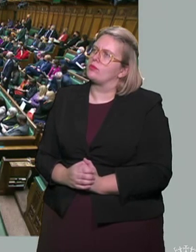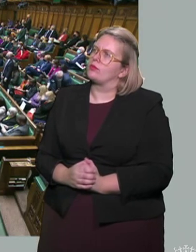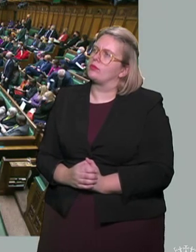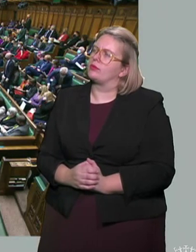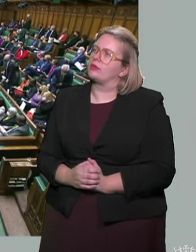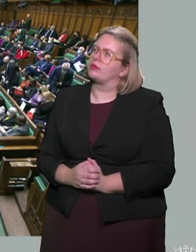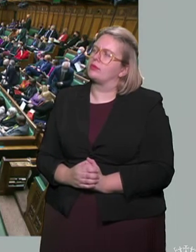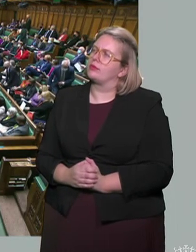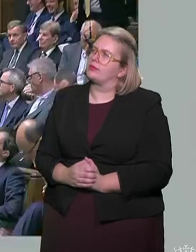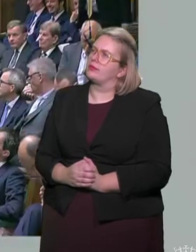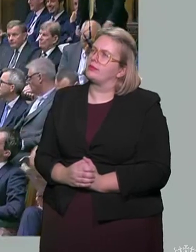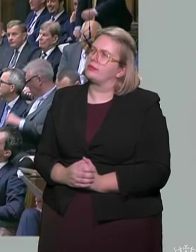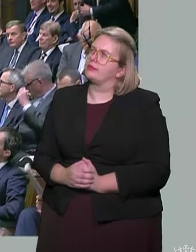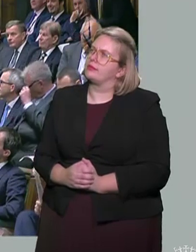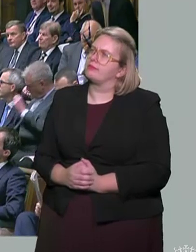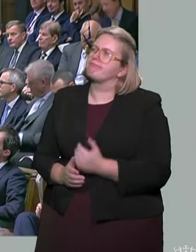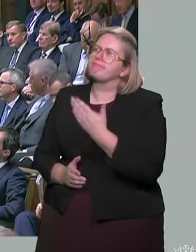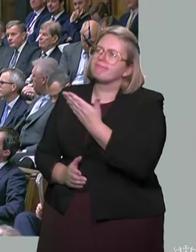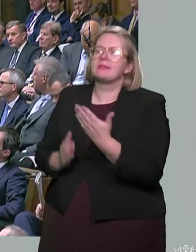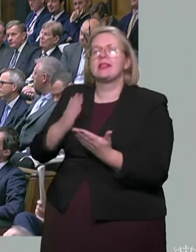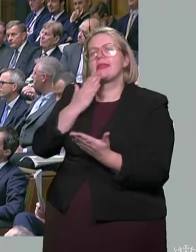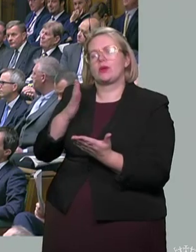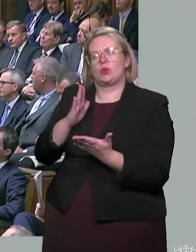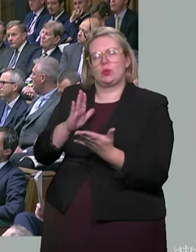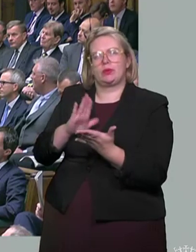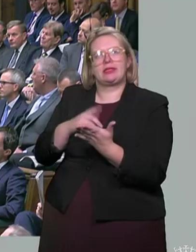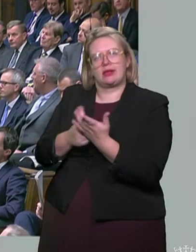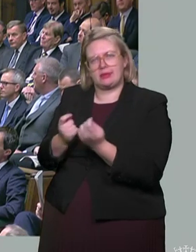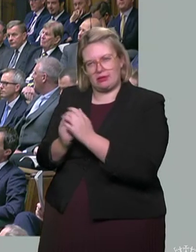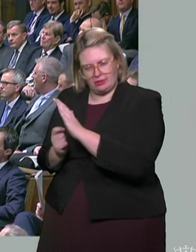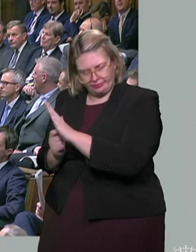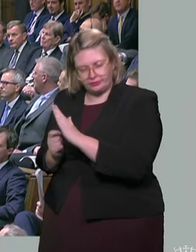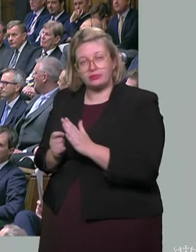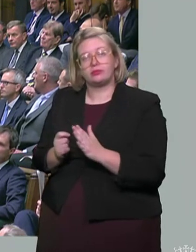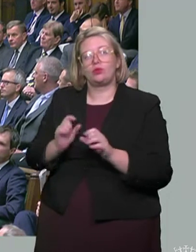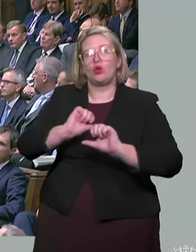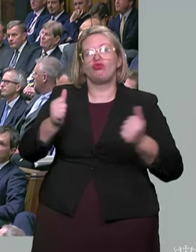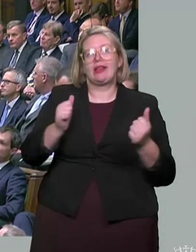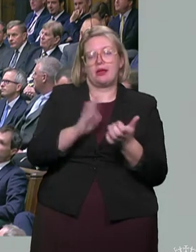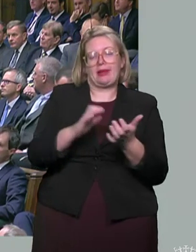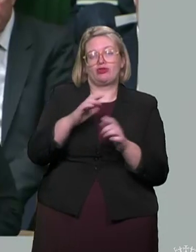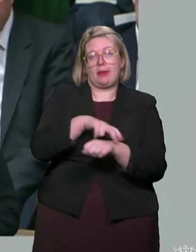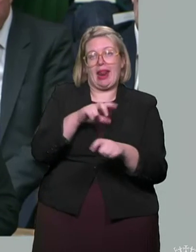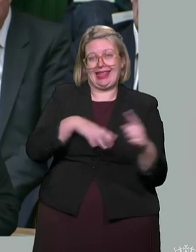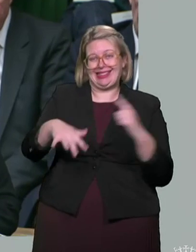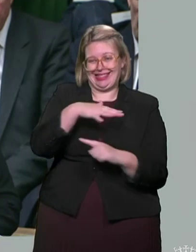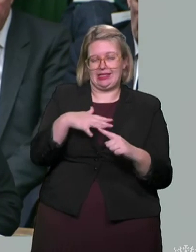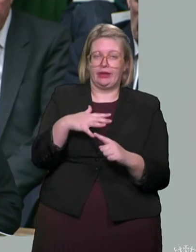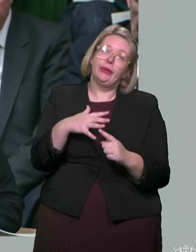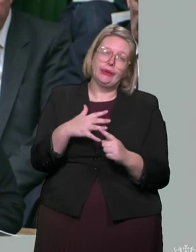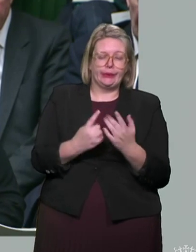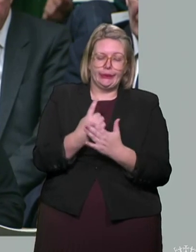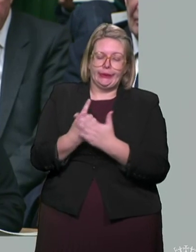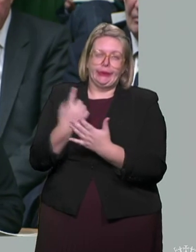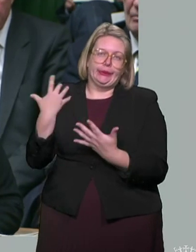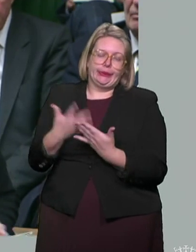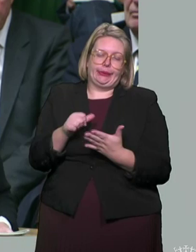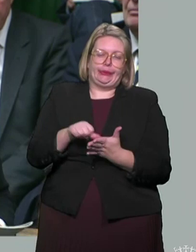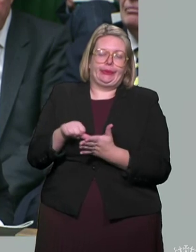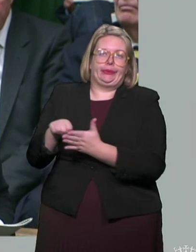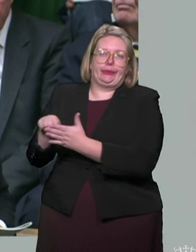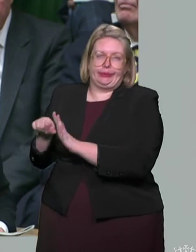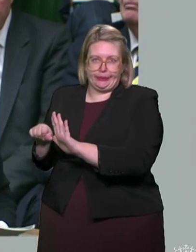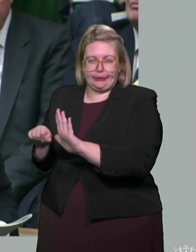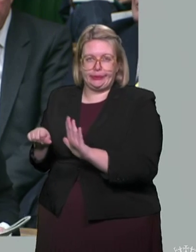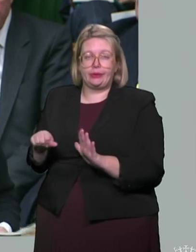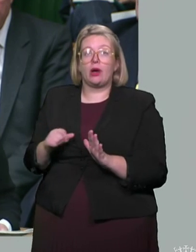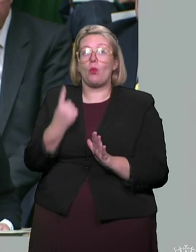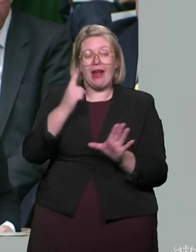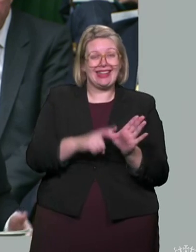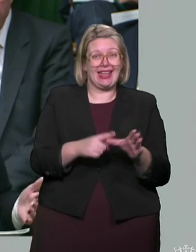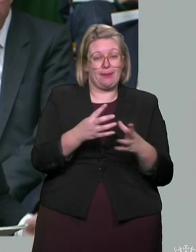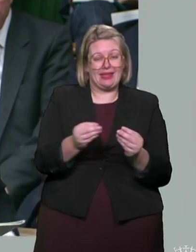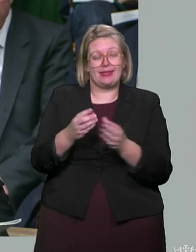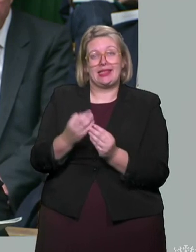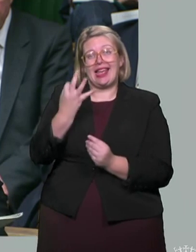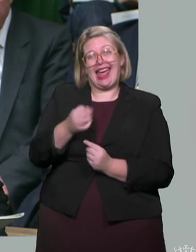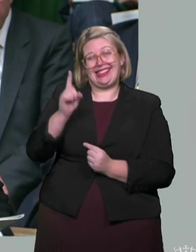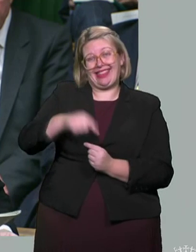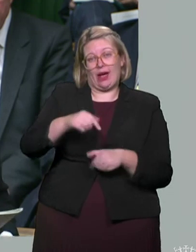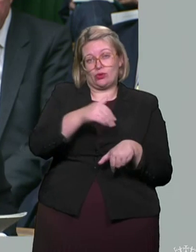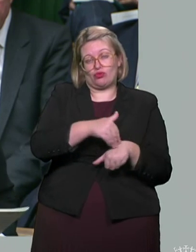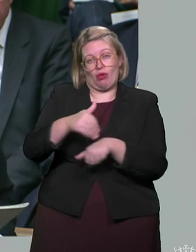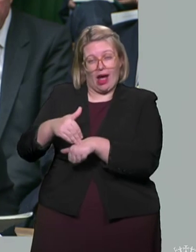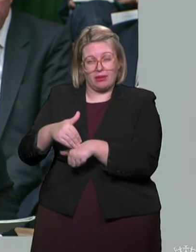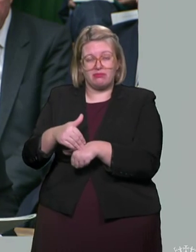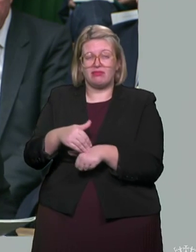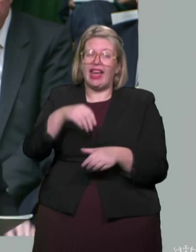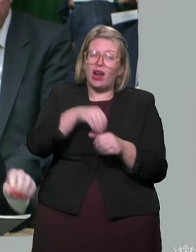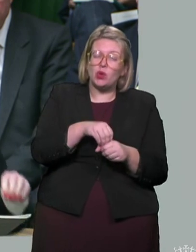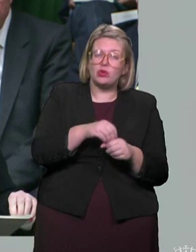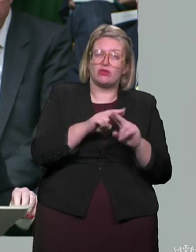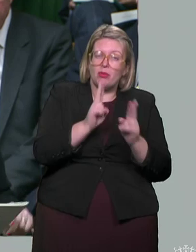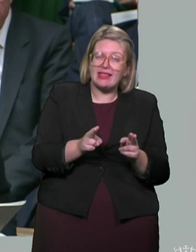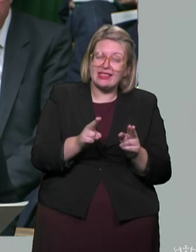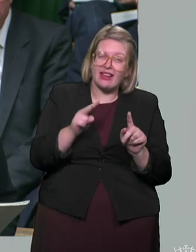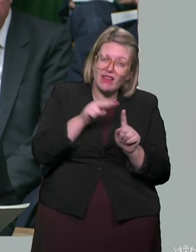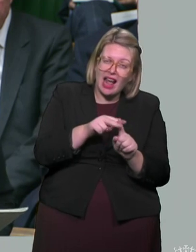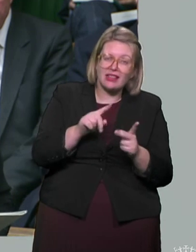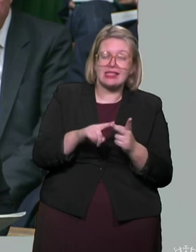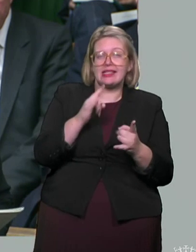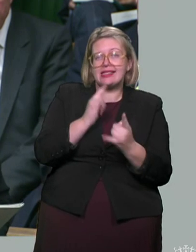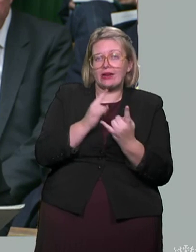The failings of Greater Manchester police, which have led to it being placed in special measures, are well documented, including the failure to record 80,000 crimes, including domestic violence and sexual offences, in a single year.